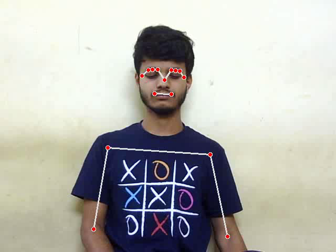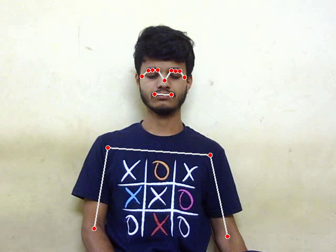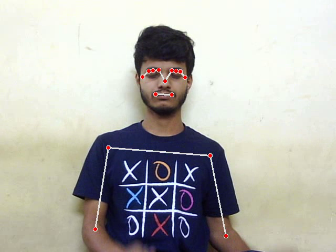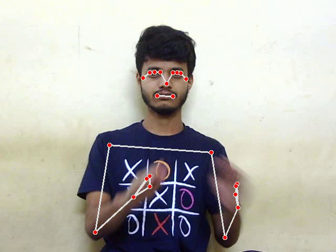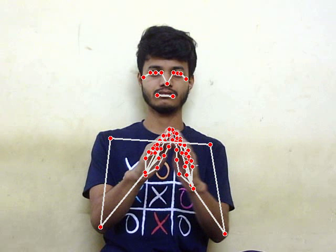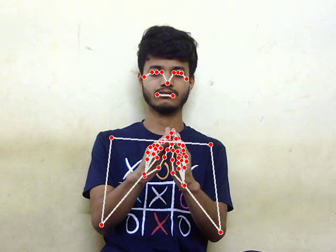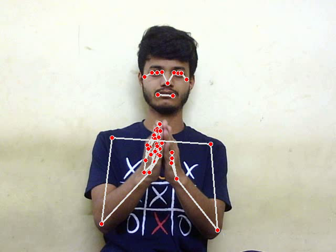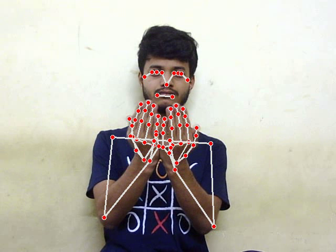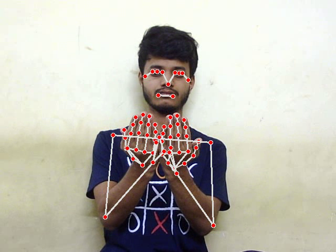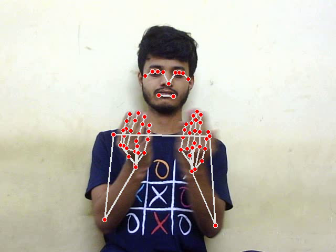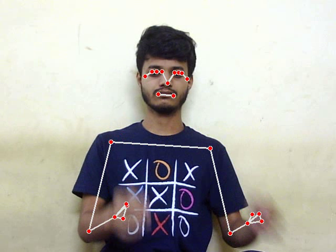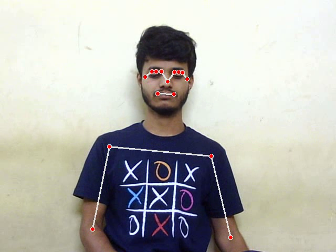book